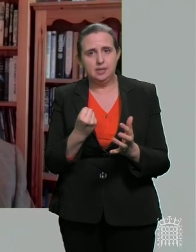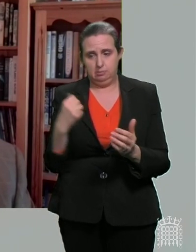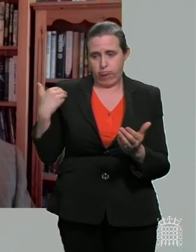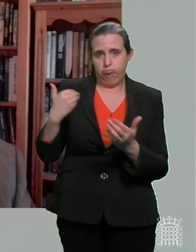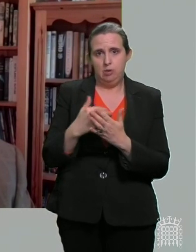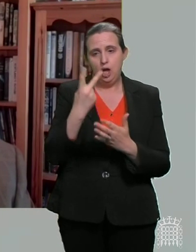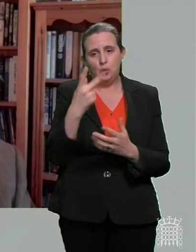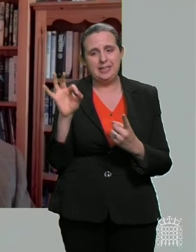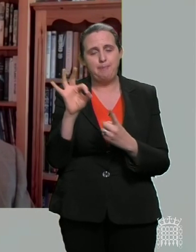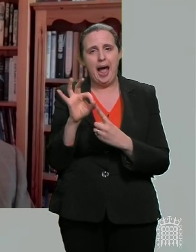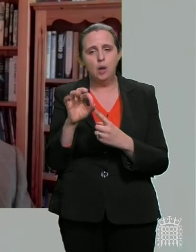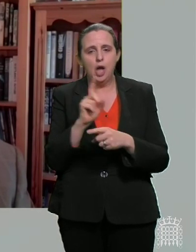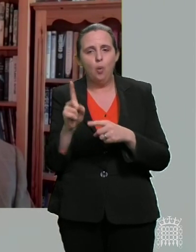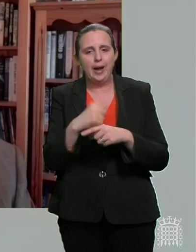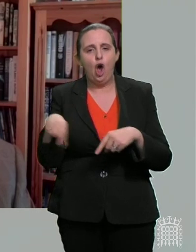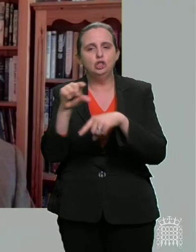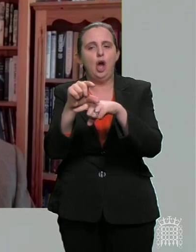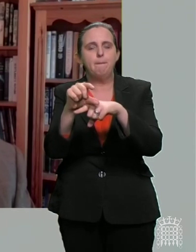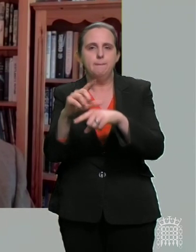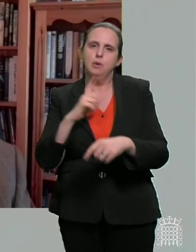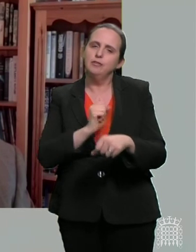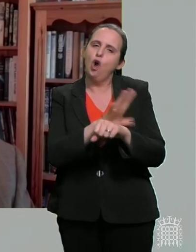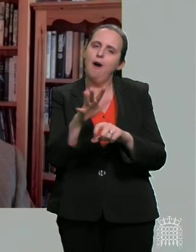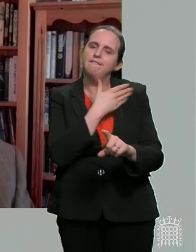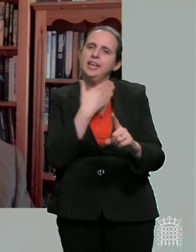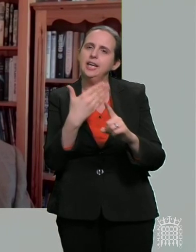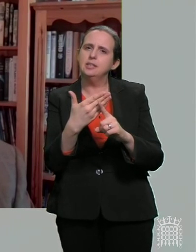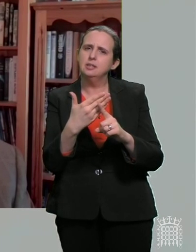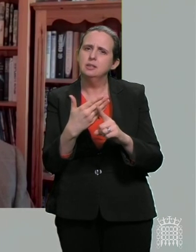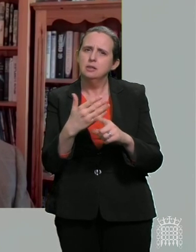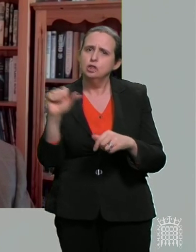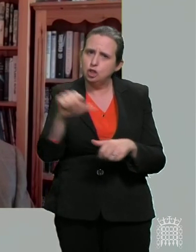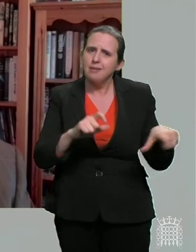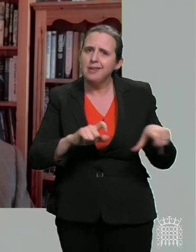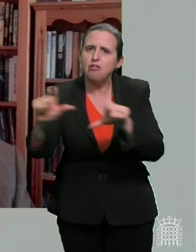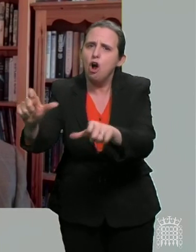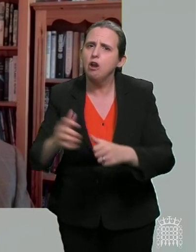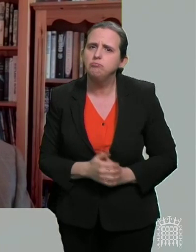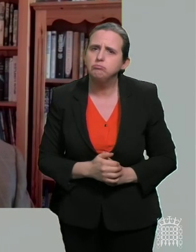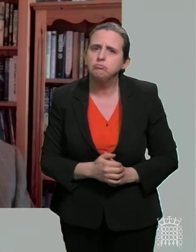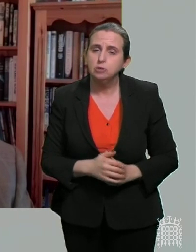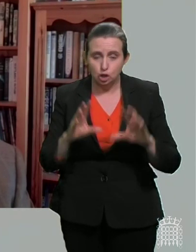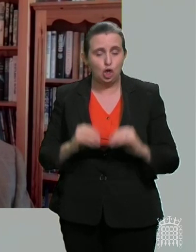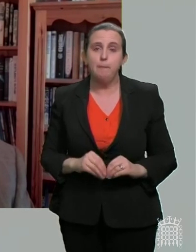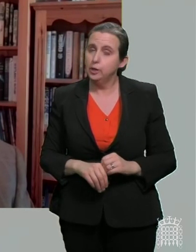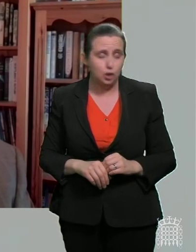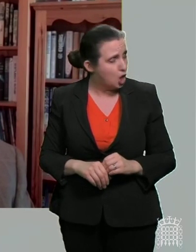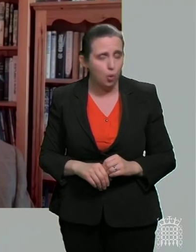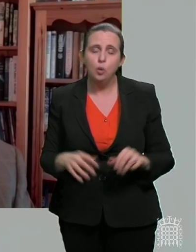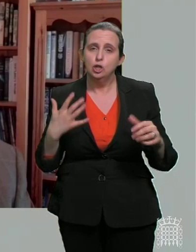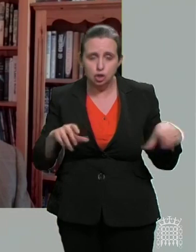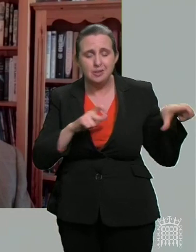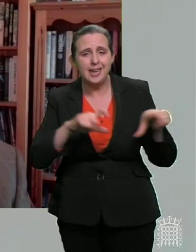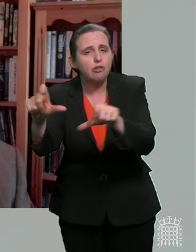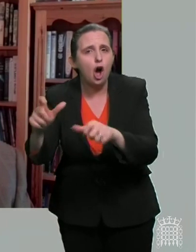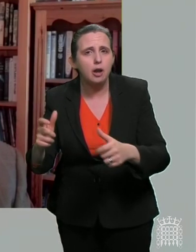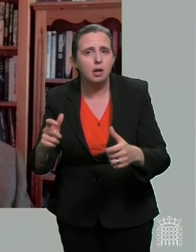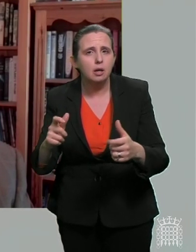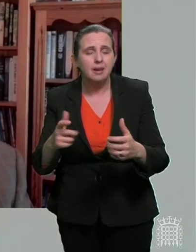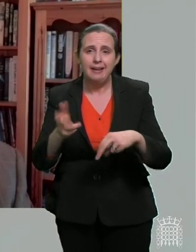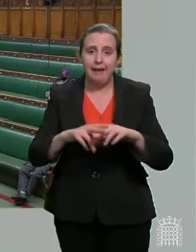The Tory Government have been stalling on this for months. Will the Prime Minister finally act, or will he leave millions of children out in the cold?